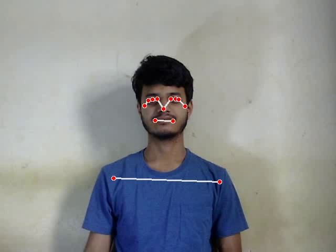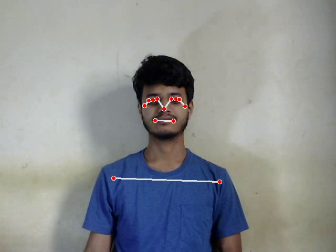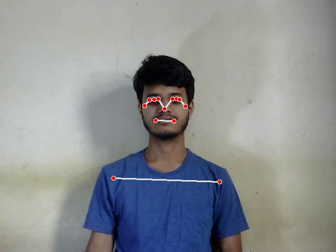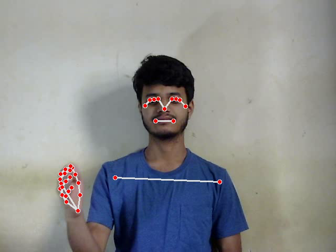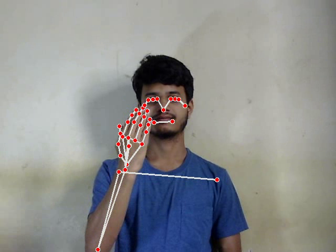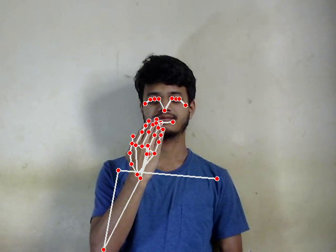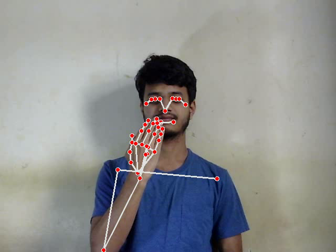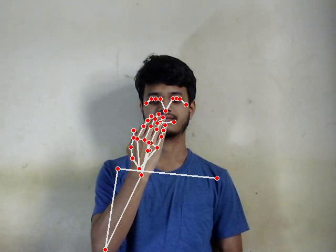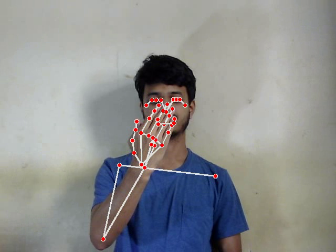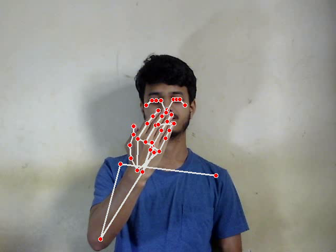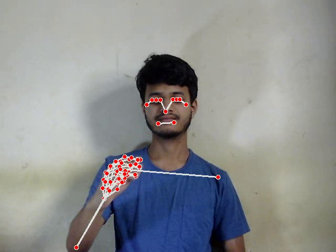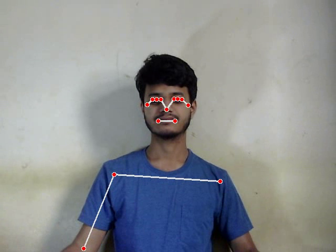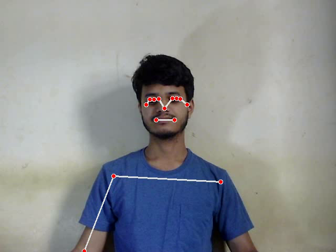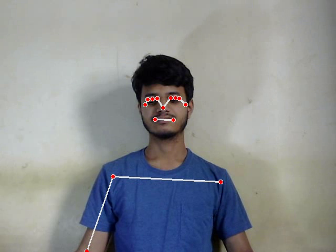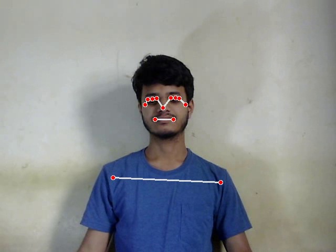thank you